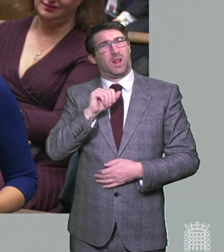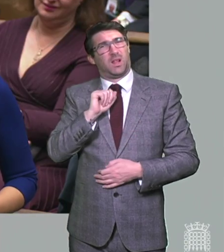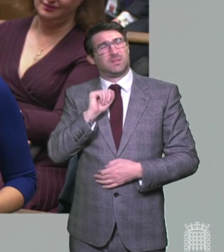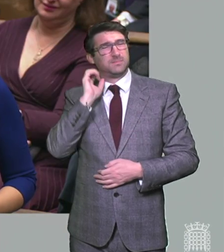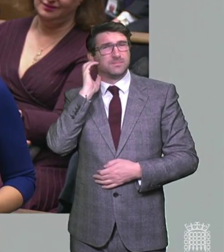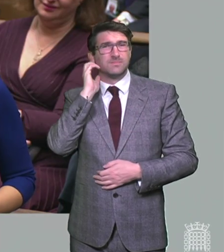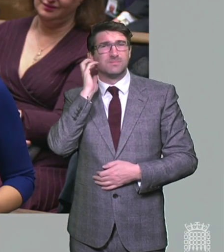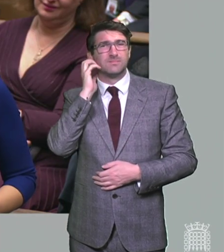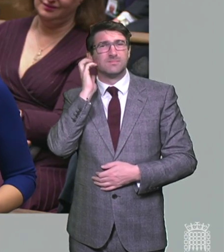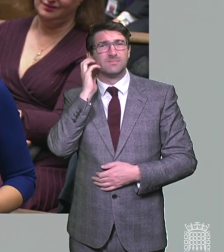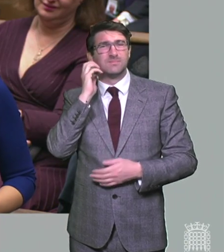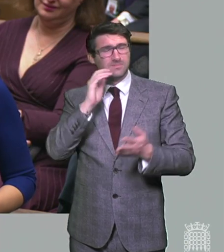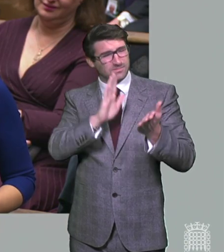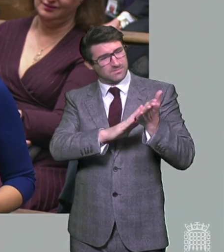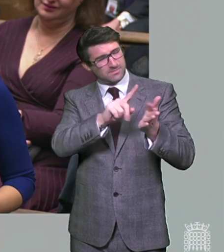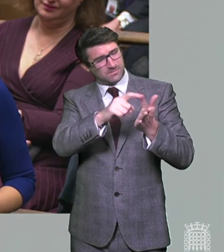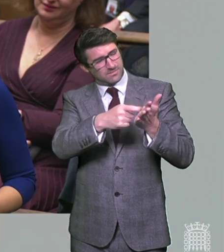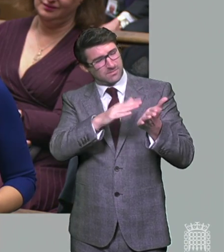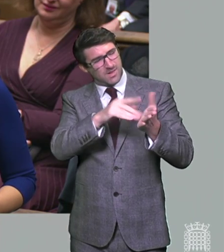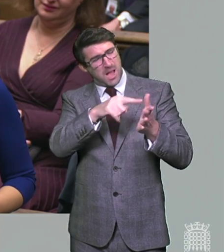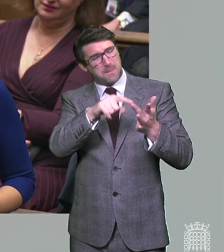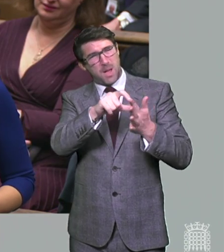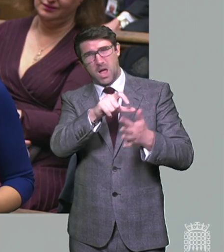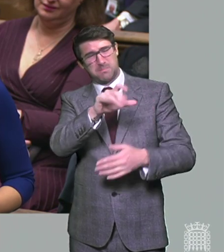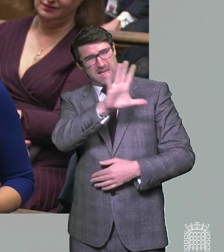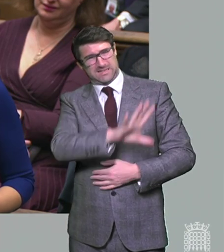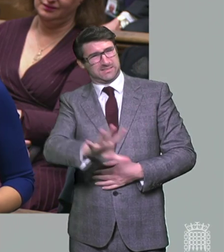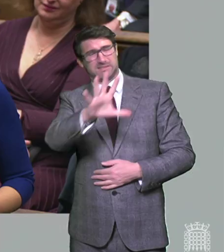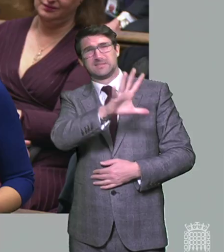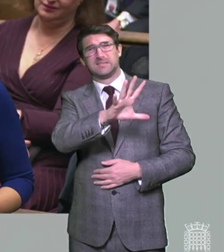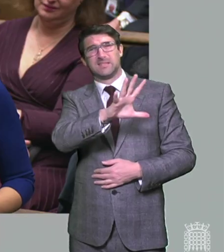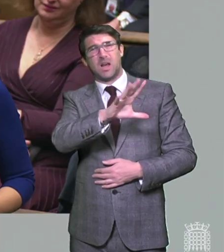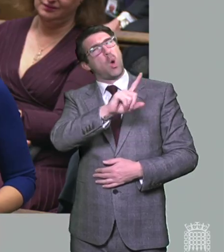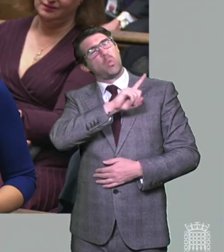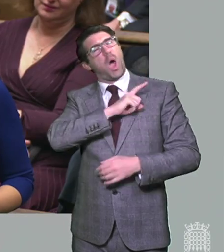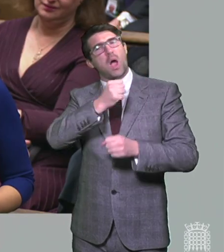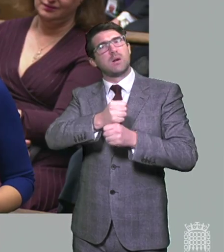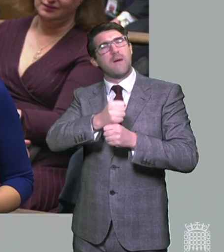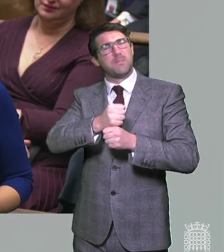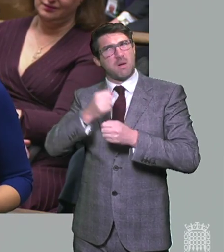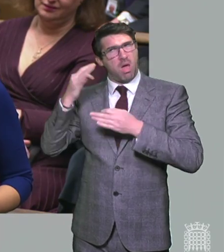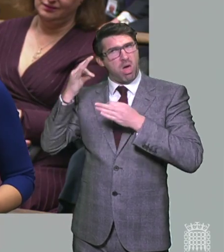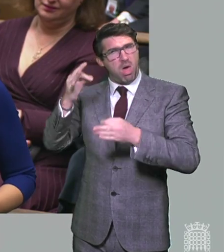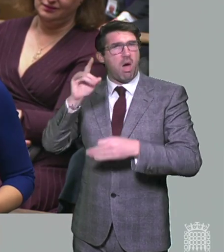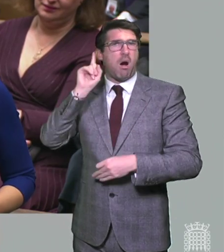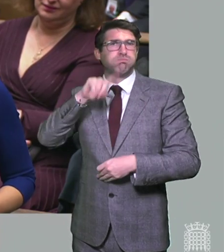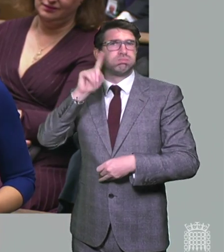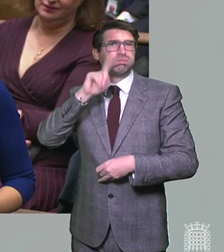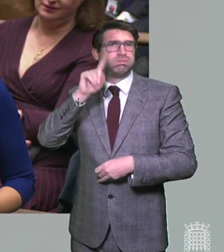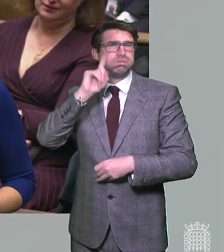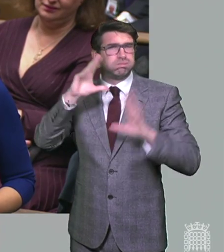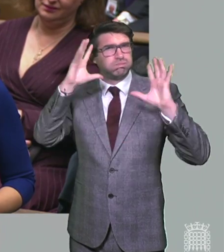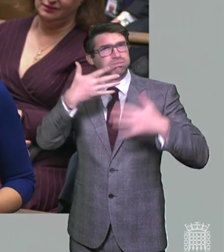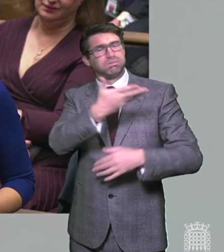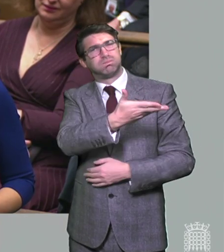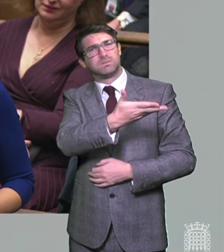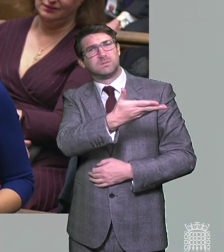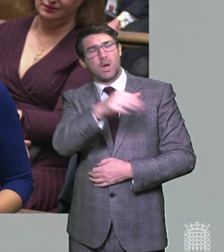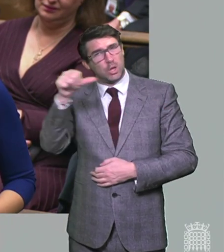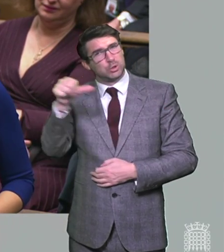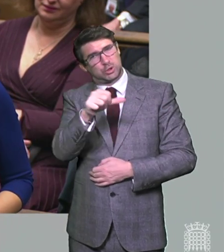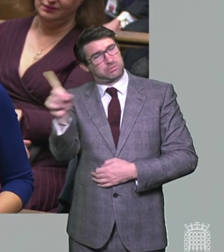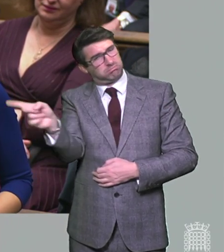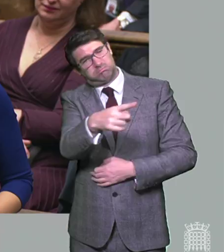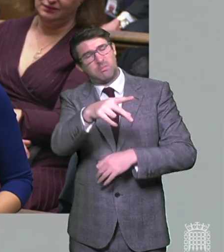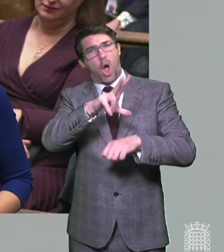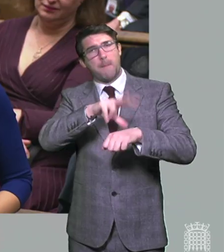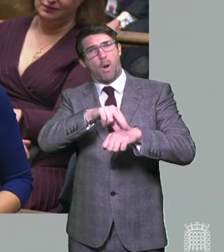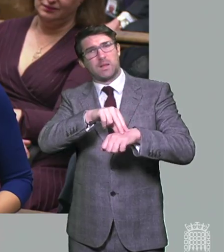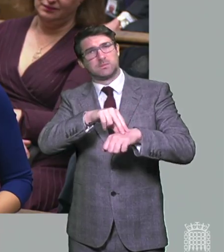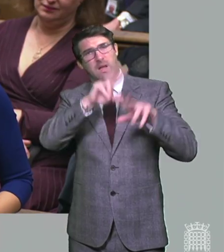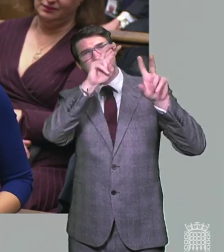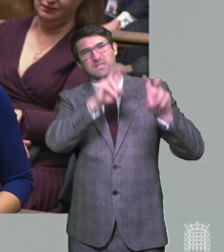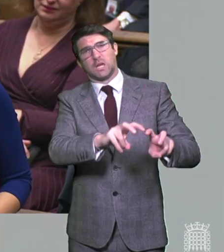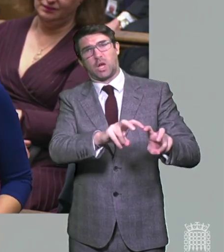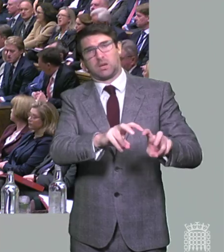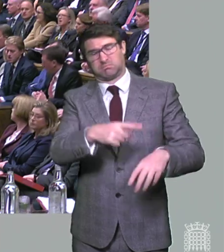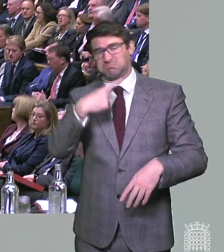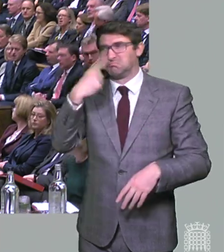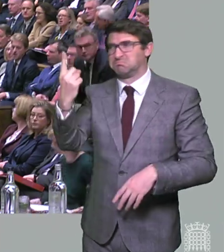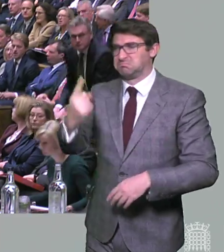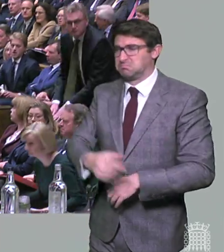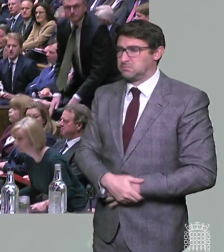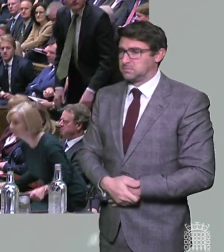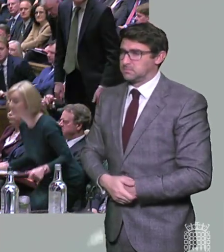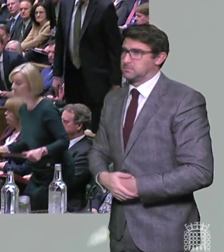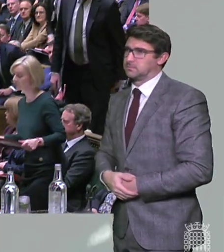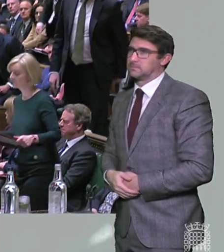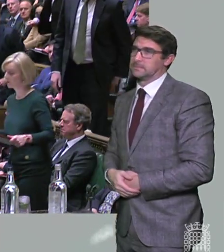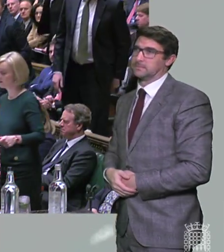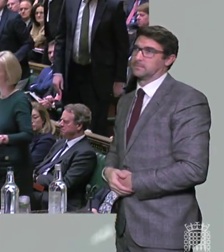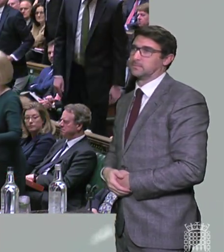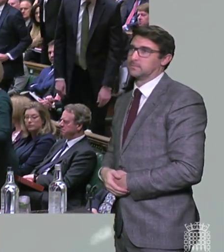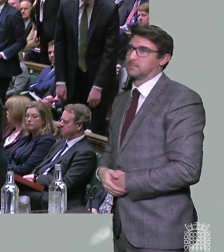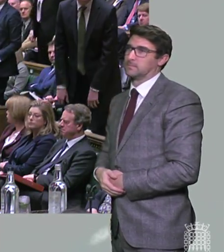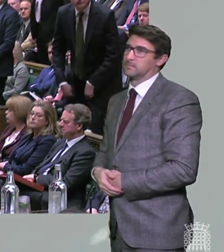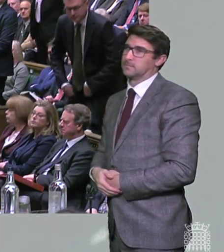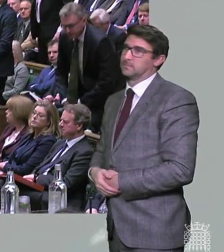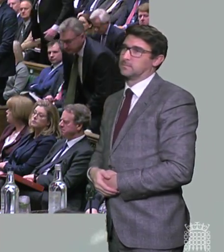Does my right honourable Friend agree that it has taken far too long for these concerns to be taken seriously, and does she also agree that it is high time there was a police investigation into the activities of Mermaids and its staff?